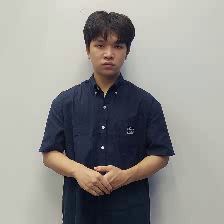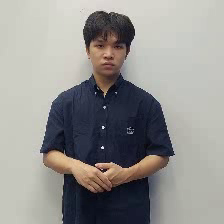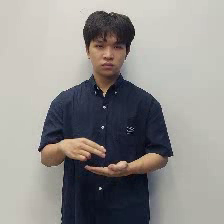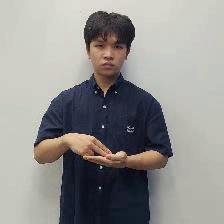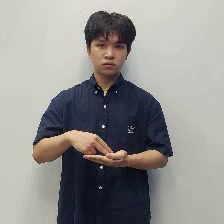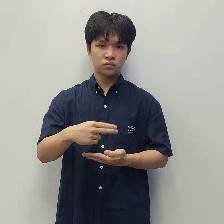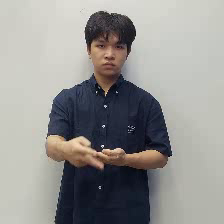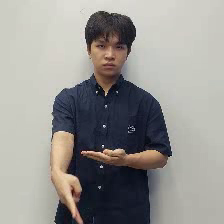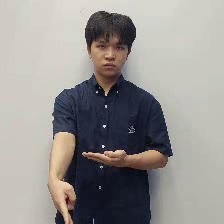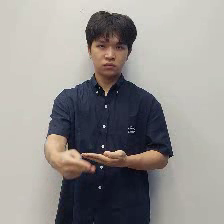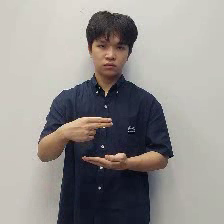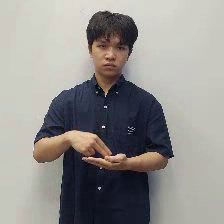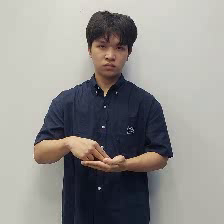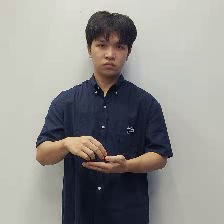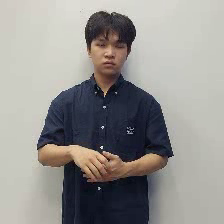Thức ăn